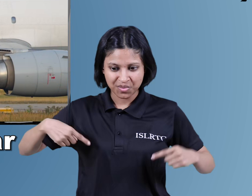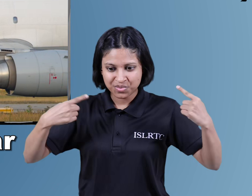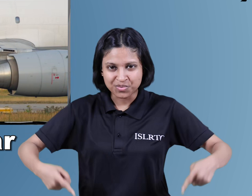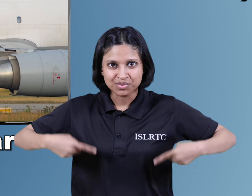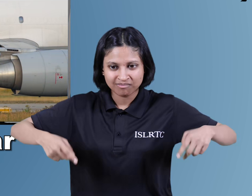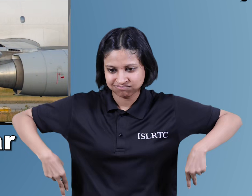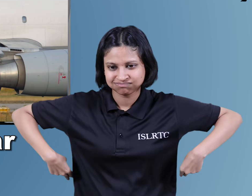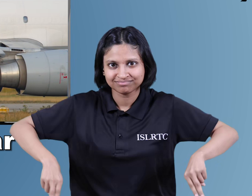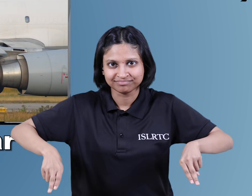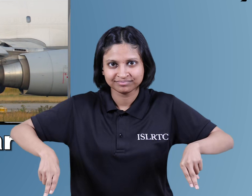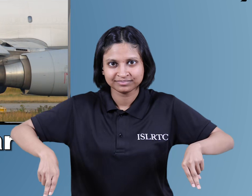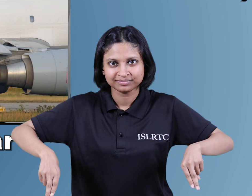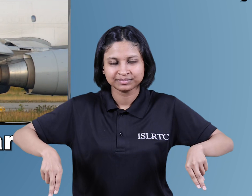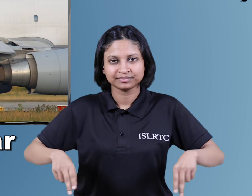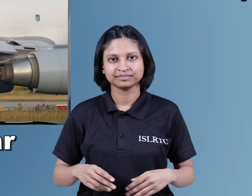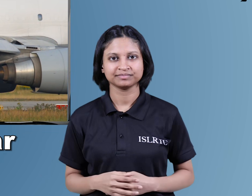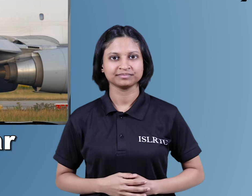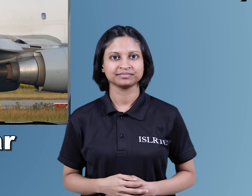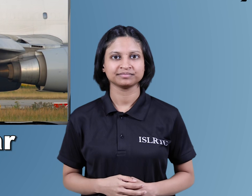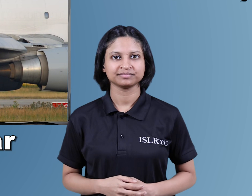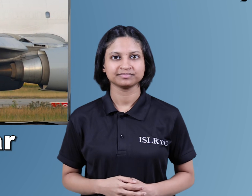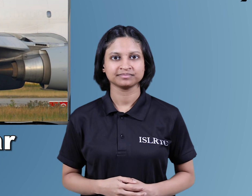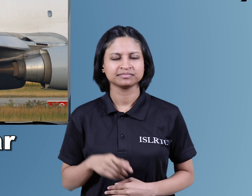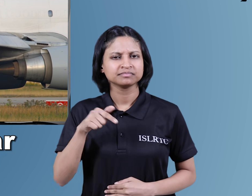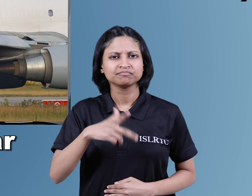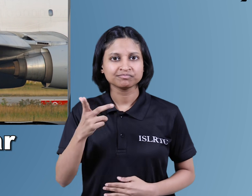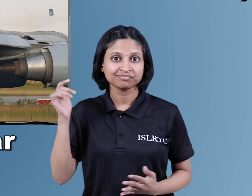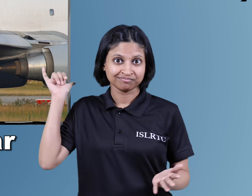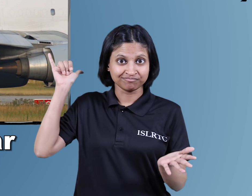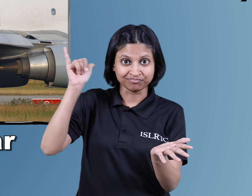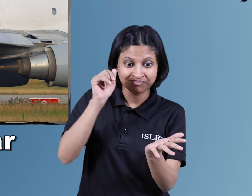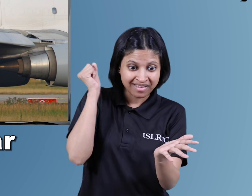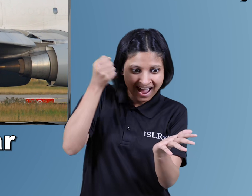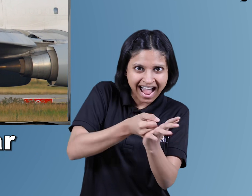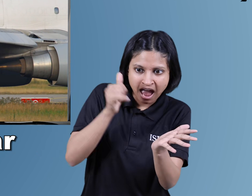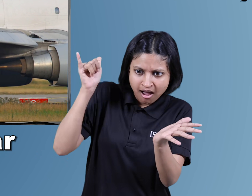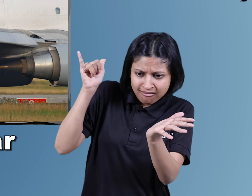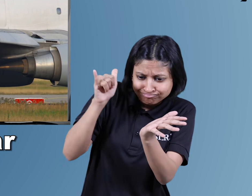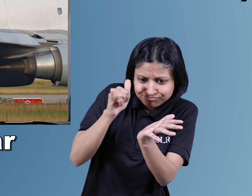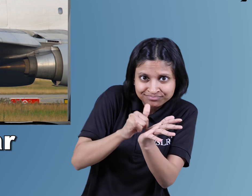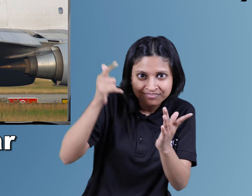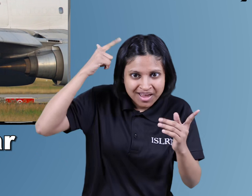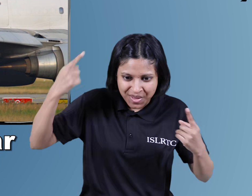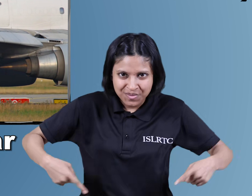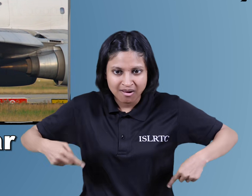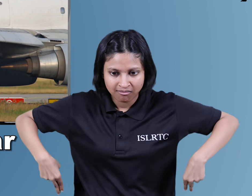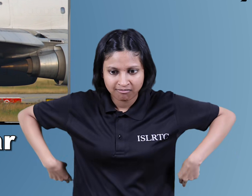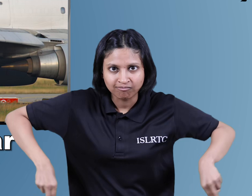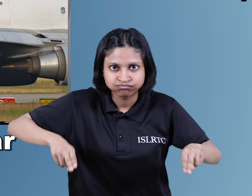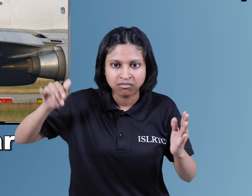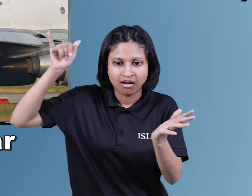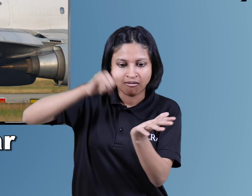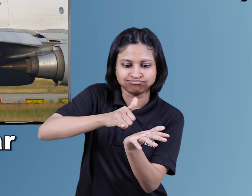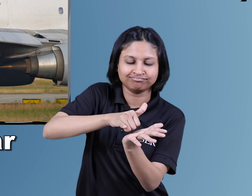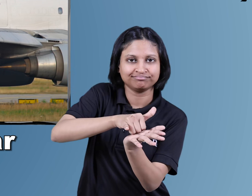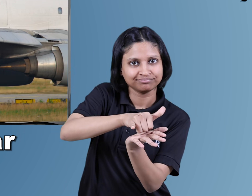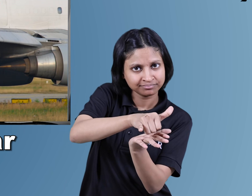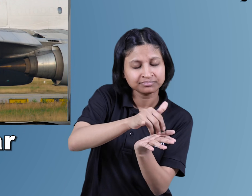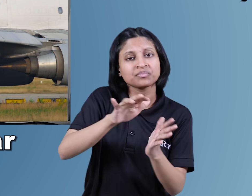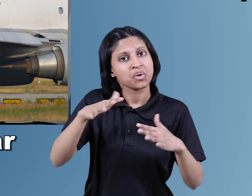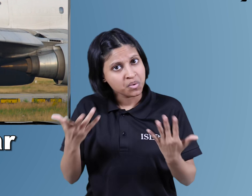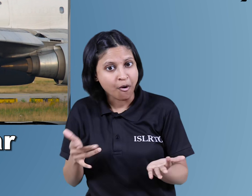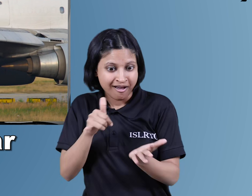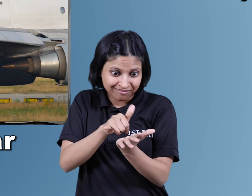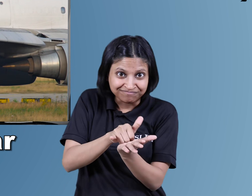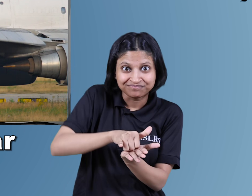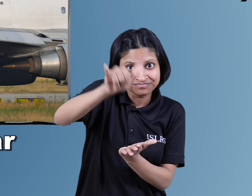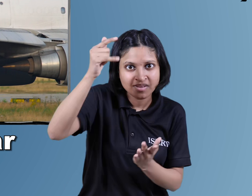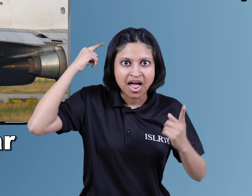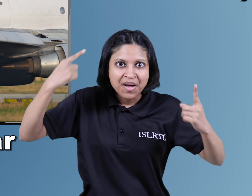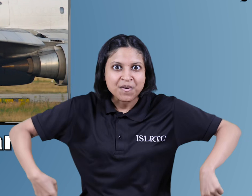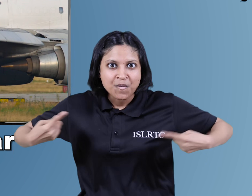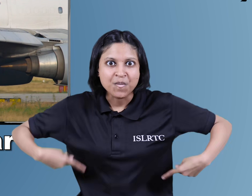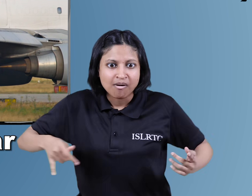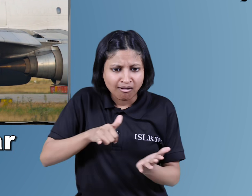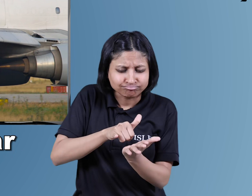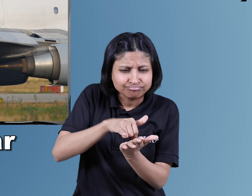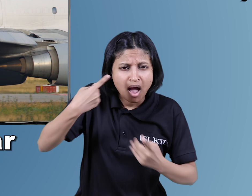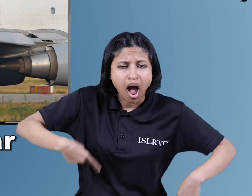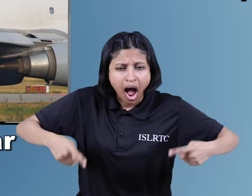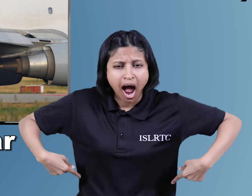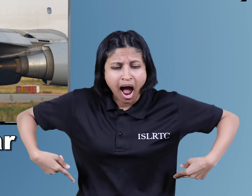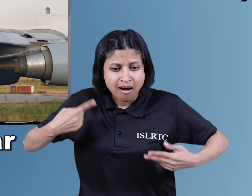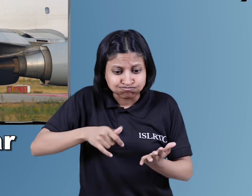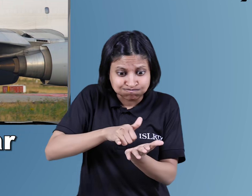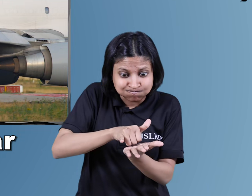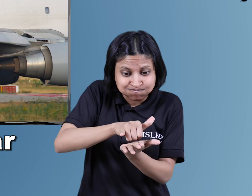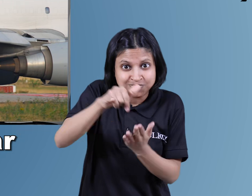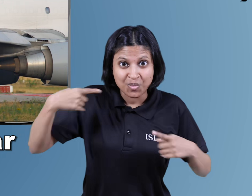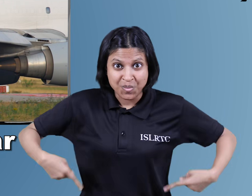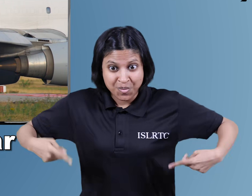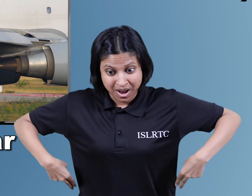Landing gear The landing gear is the set of wheels that support the aeroplane or landing.